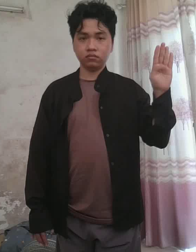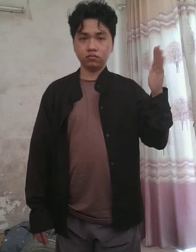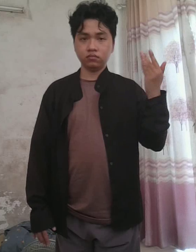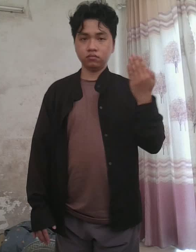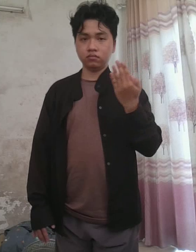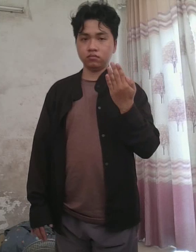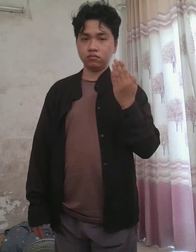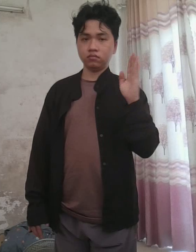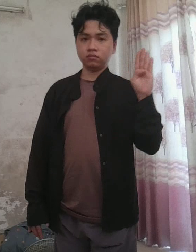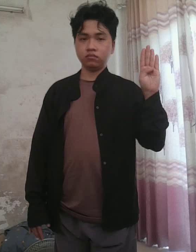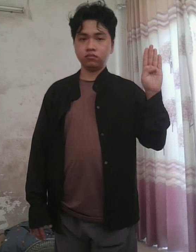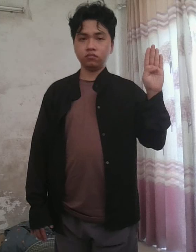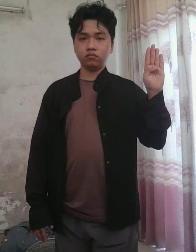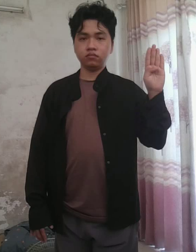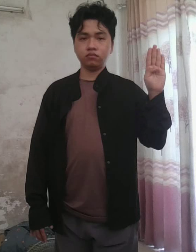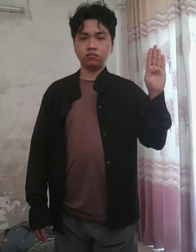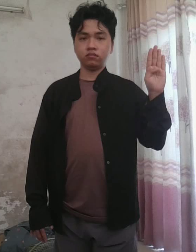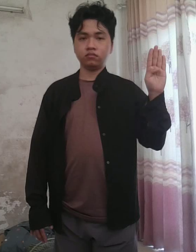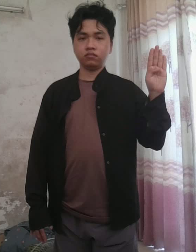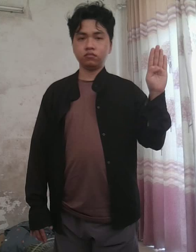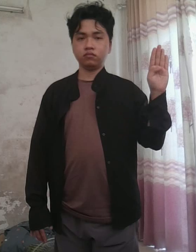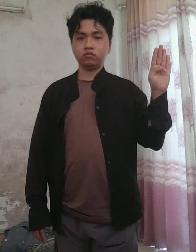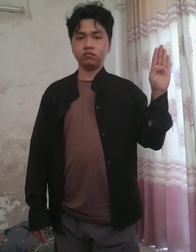b